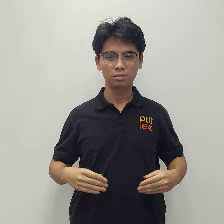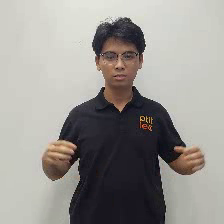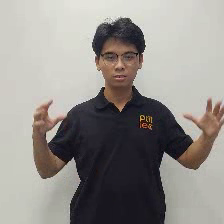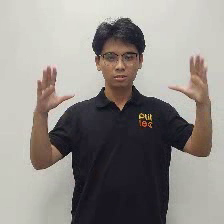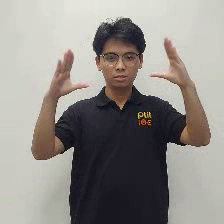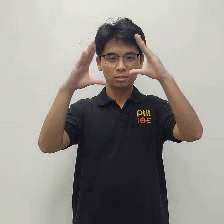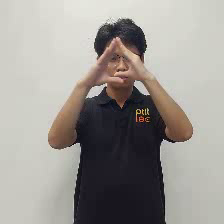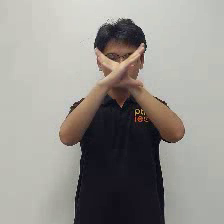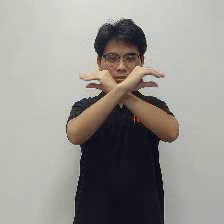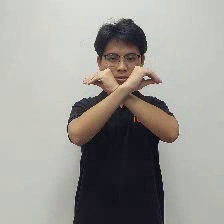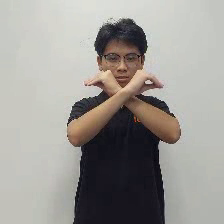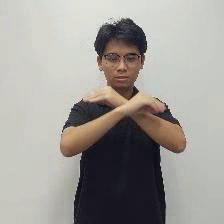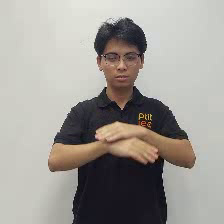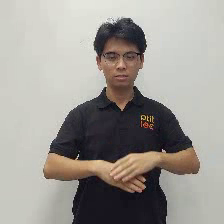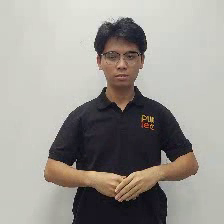Ban đêm